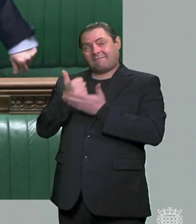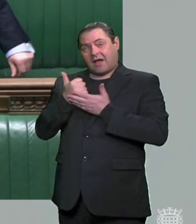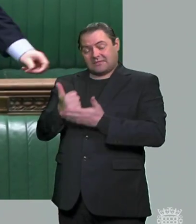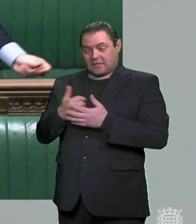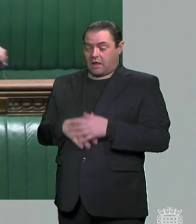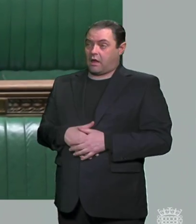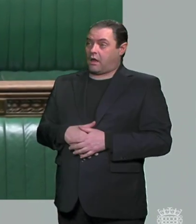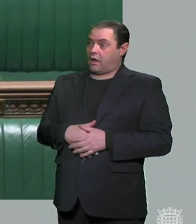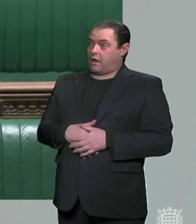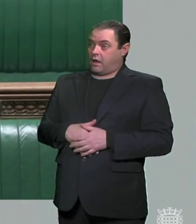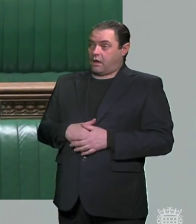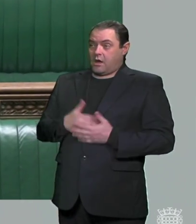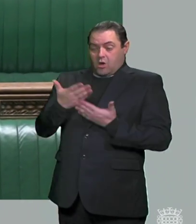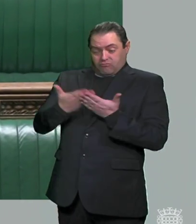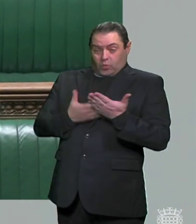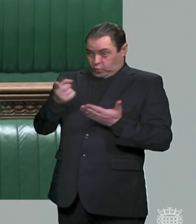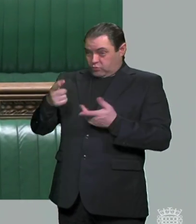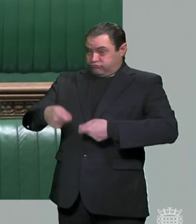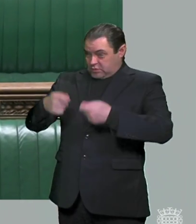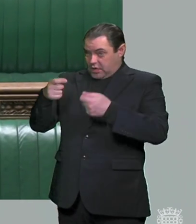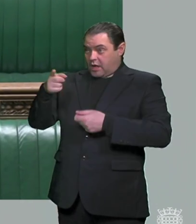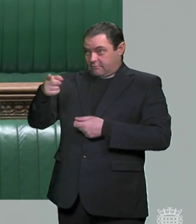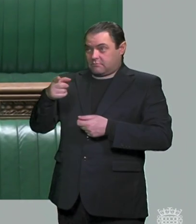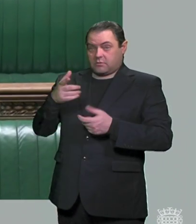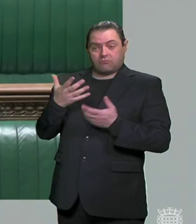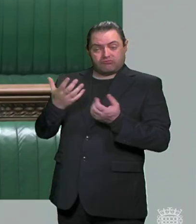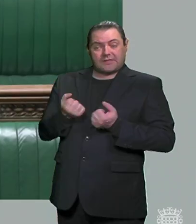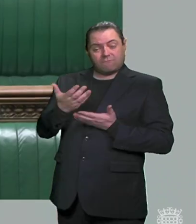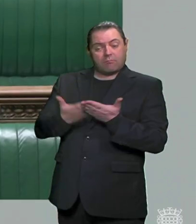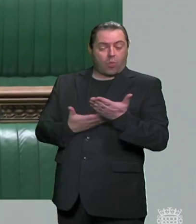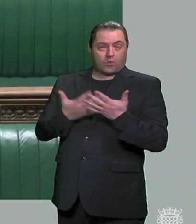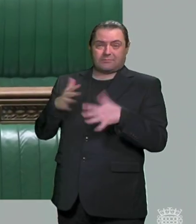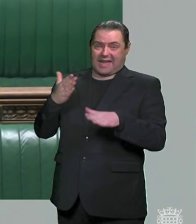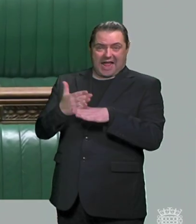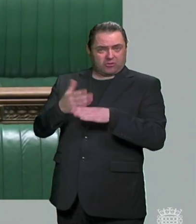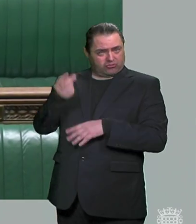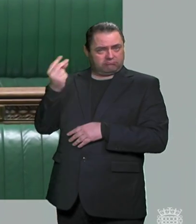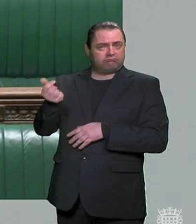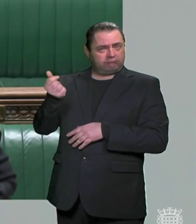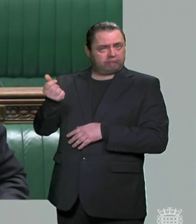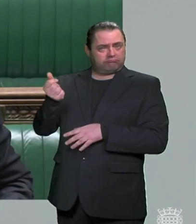When he received the report on the incident the honourable Gentleman refers to, he acted immediately.